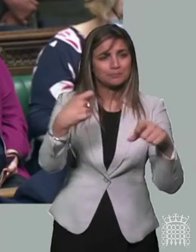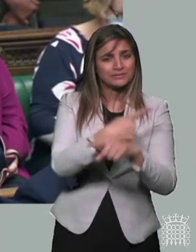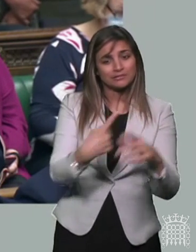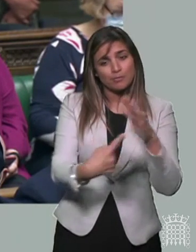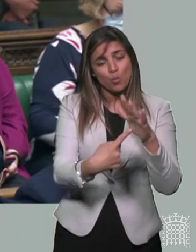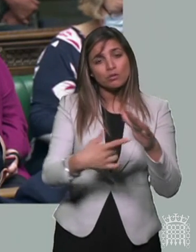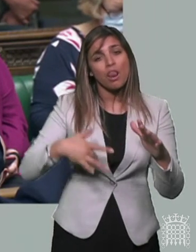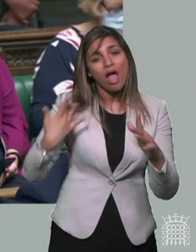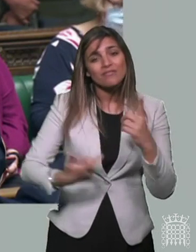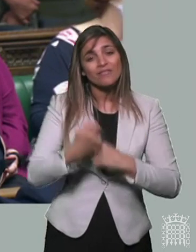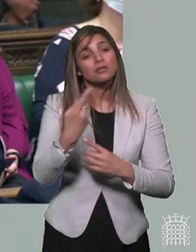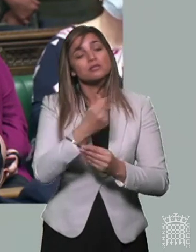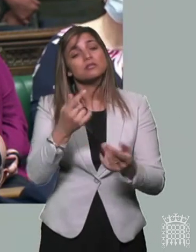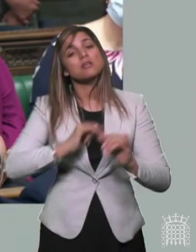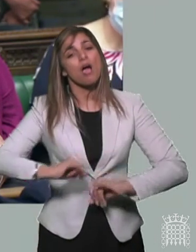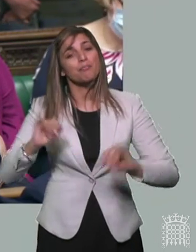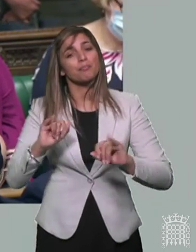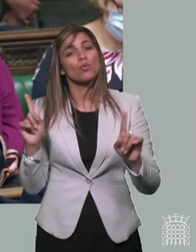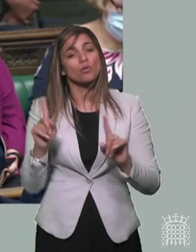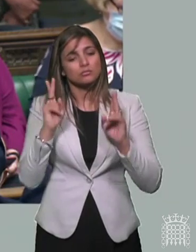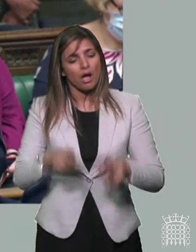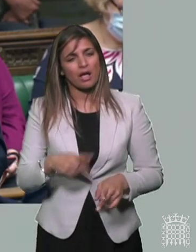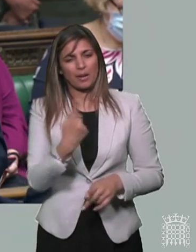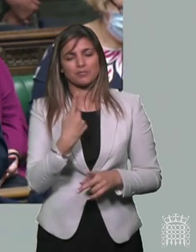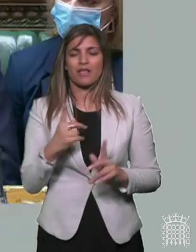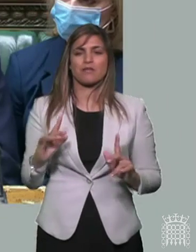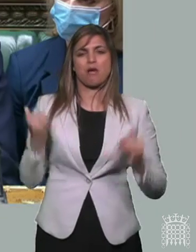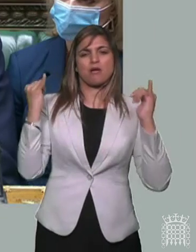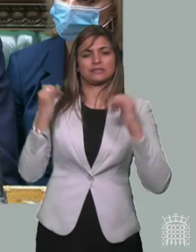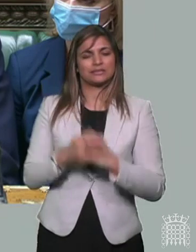Some paid the ultimate sacrifice, while he partied away.